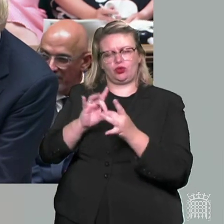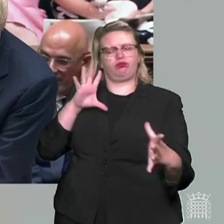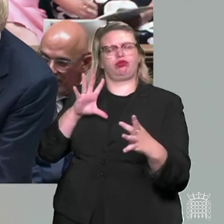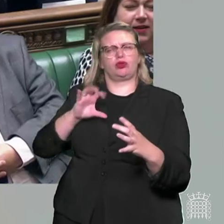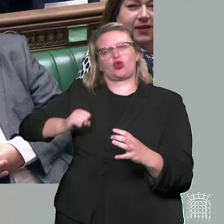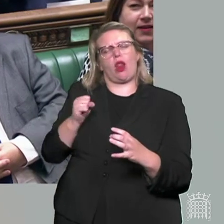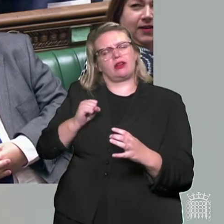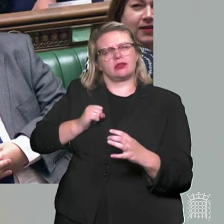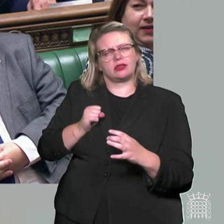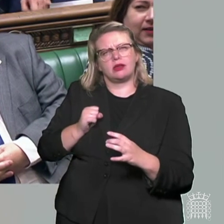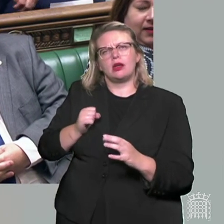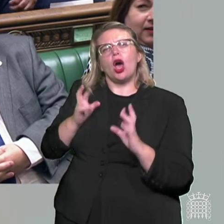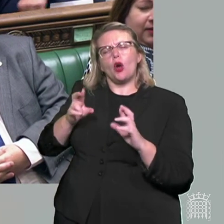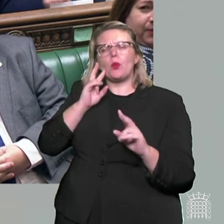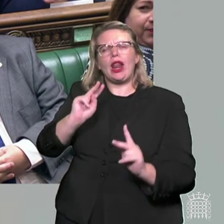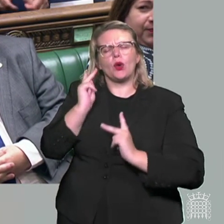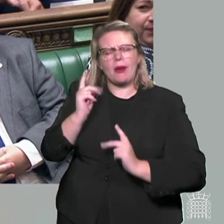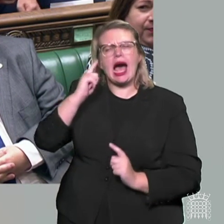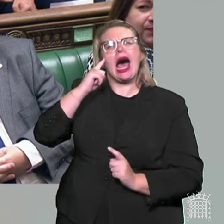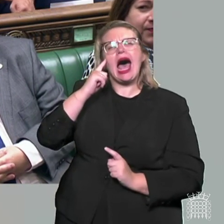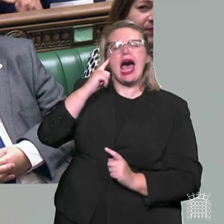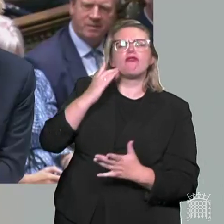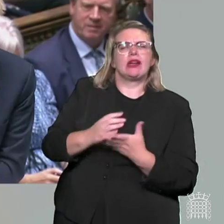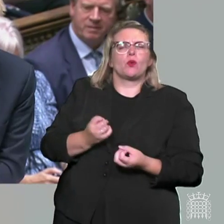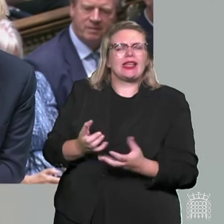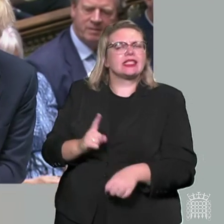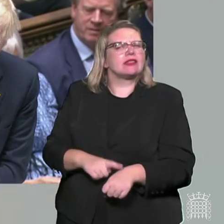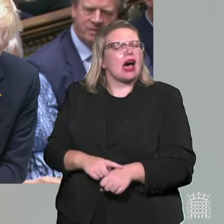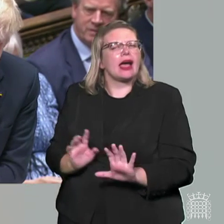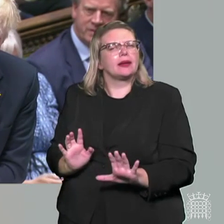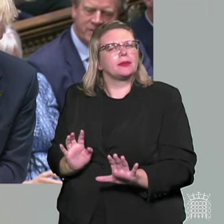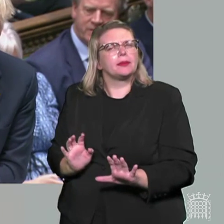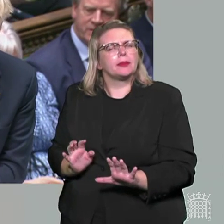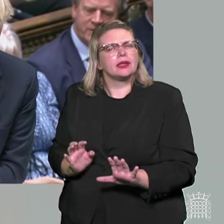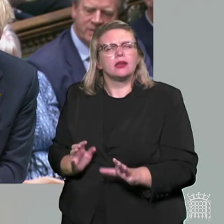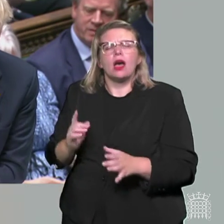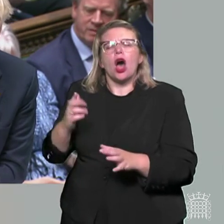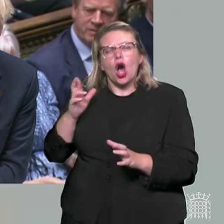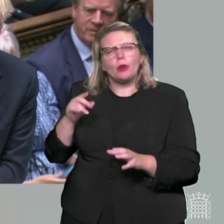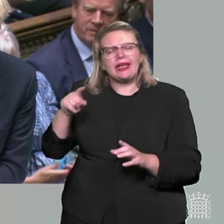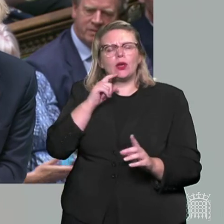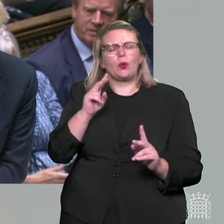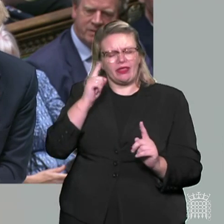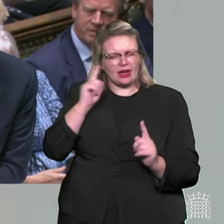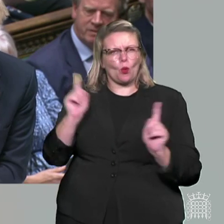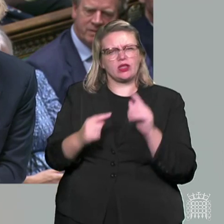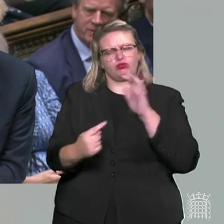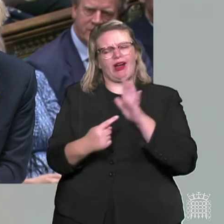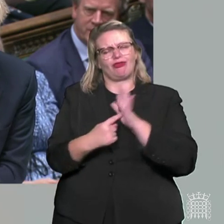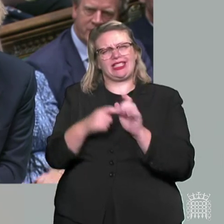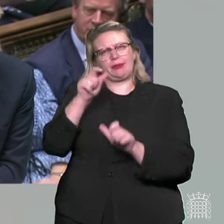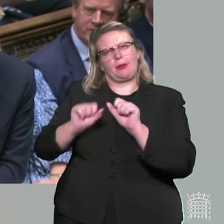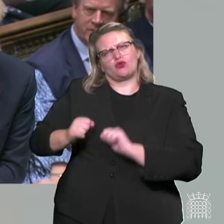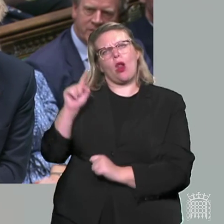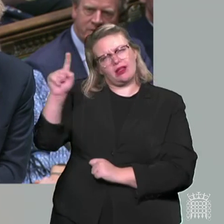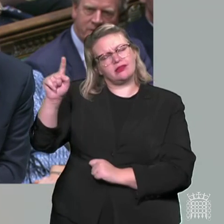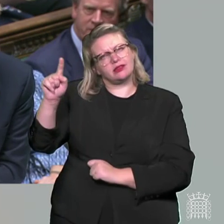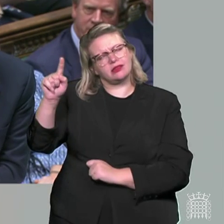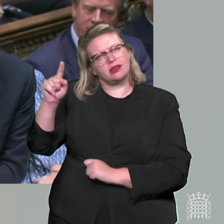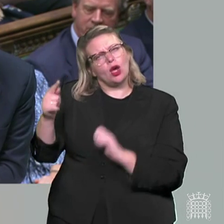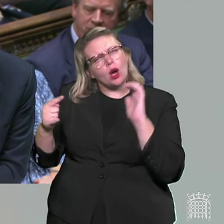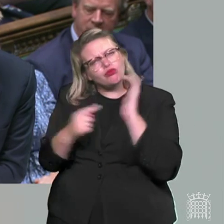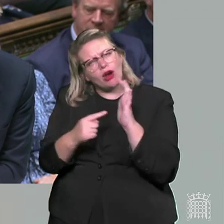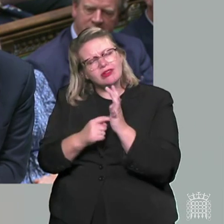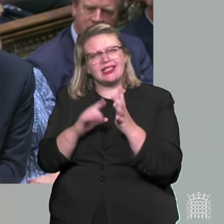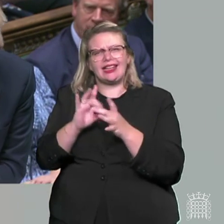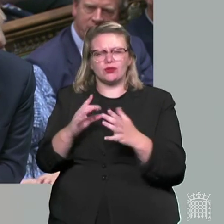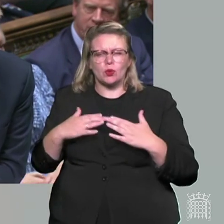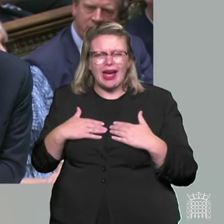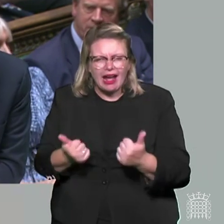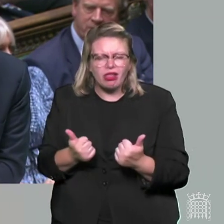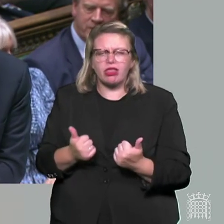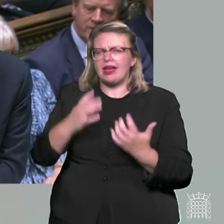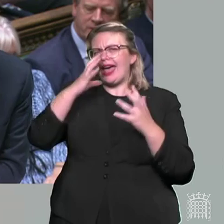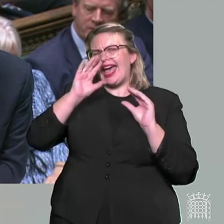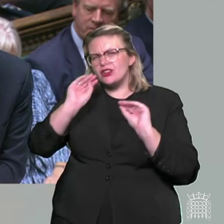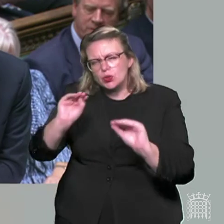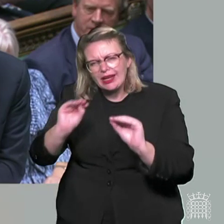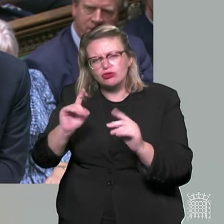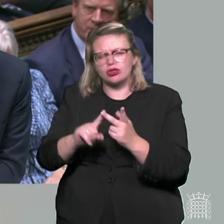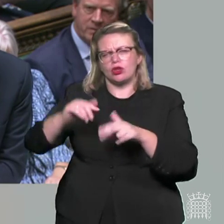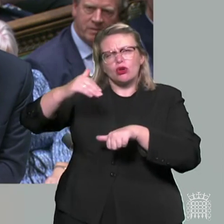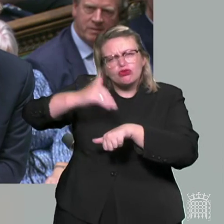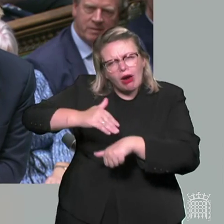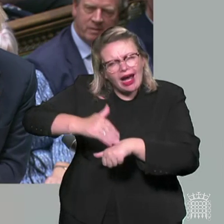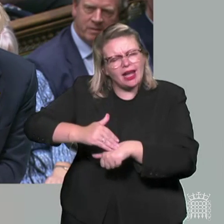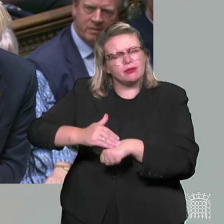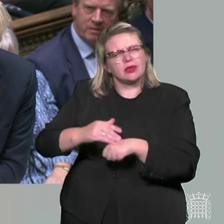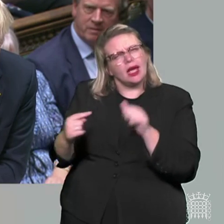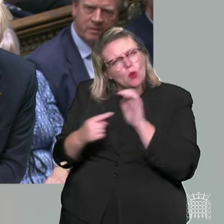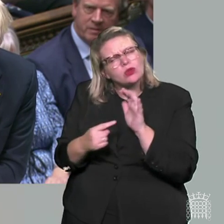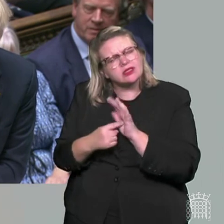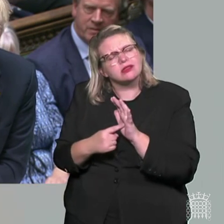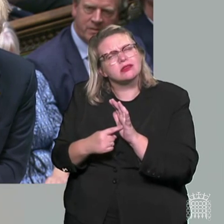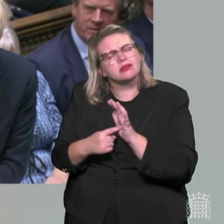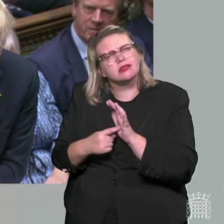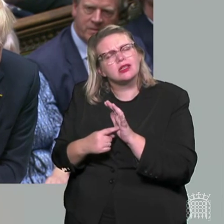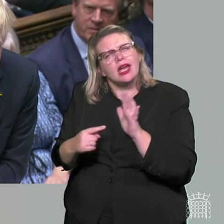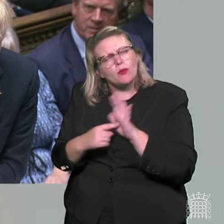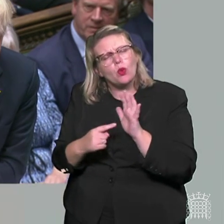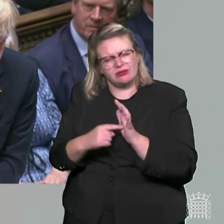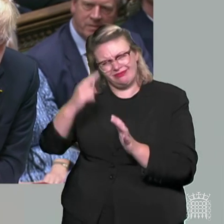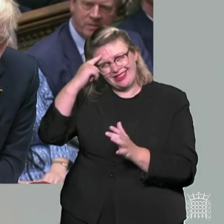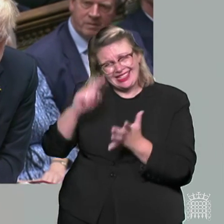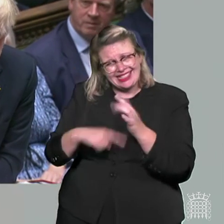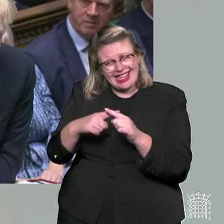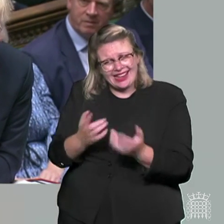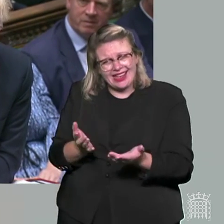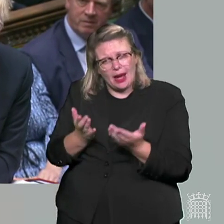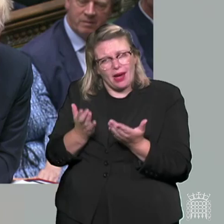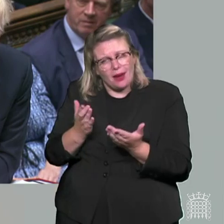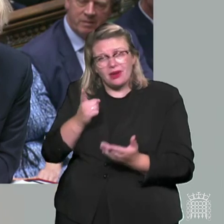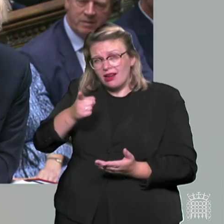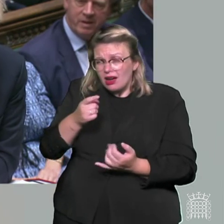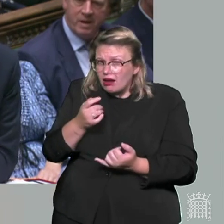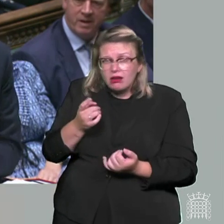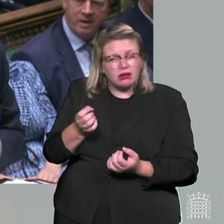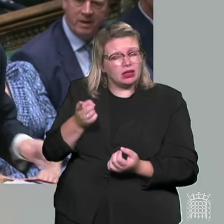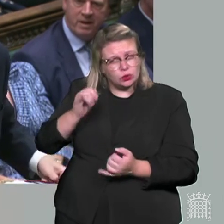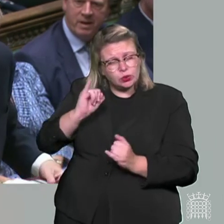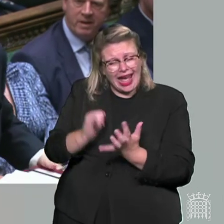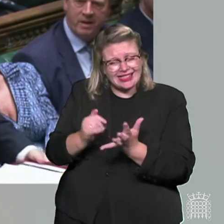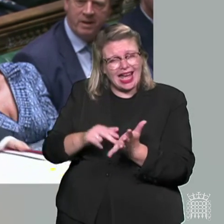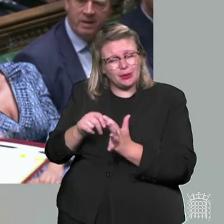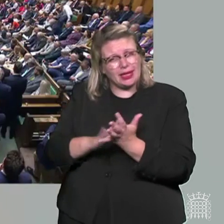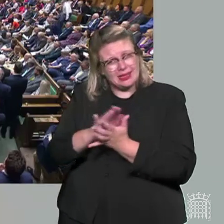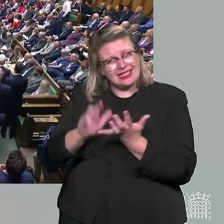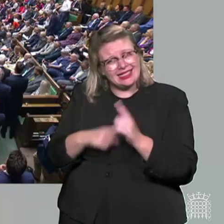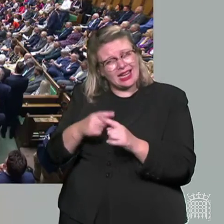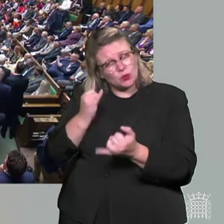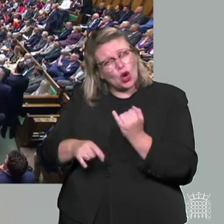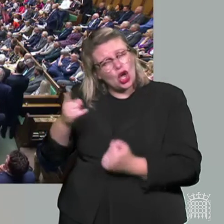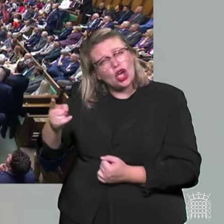I hope that he will reflect on the pointlessness of what he is trying to do, and think instead about the priorities of the people of Scotland, which are all the issues that he thought were trivial: education, crime, and the burden of taxation that the SNP is unnecessarily placing on the people of Scotland.